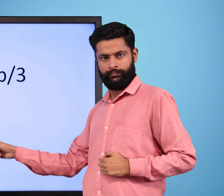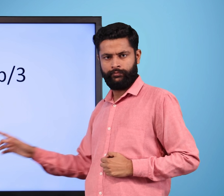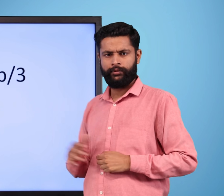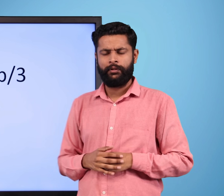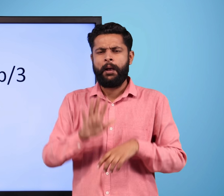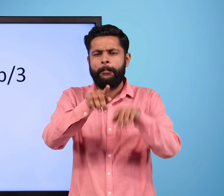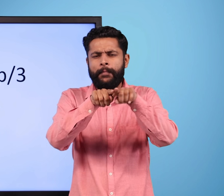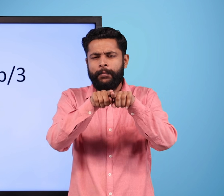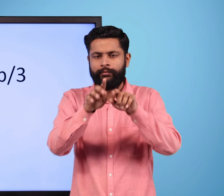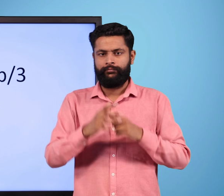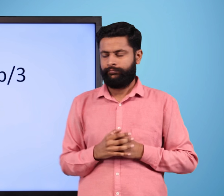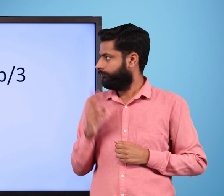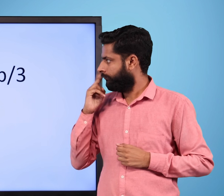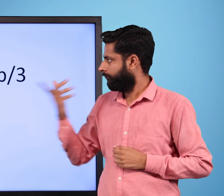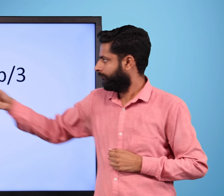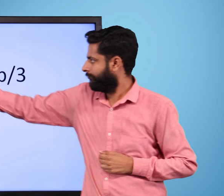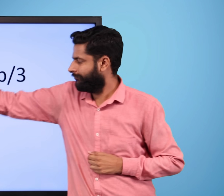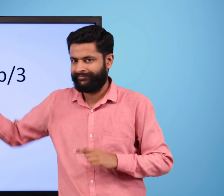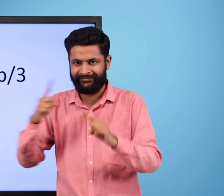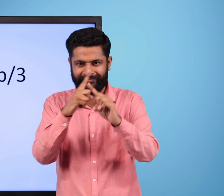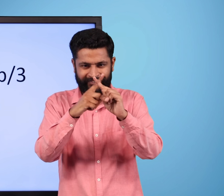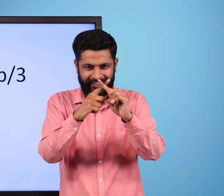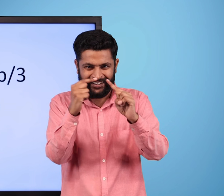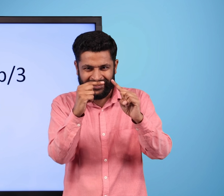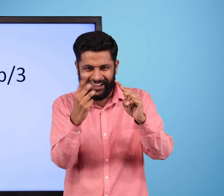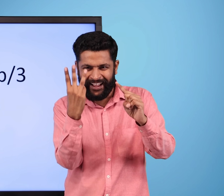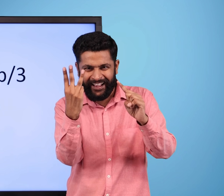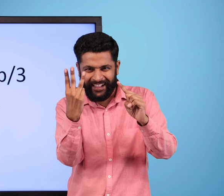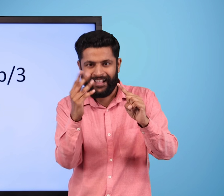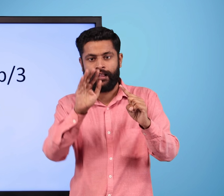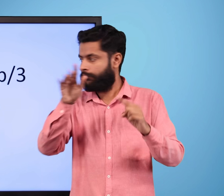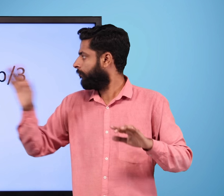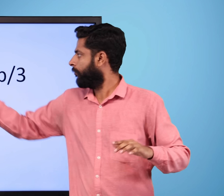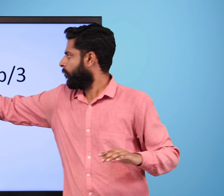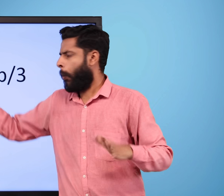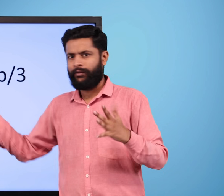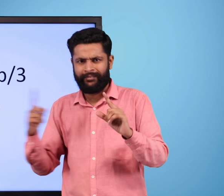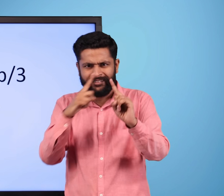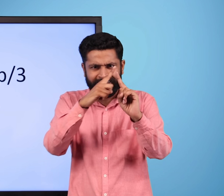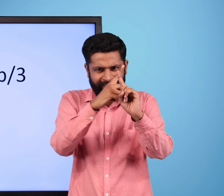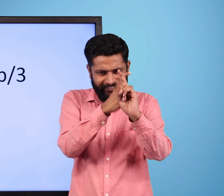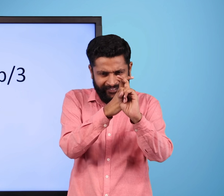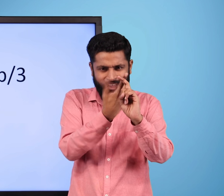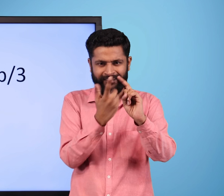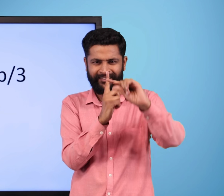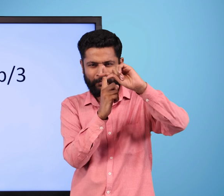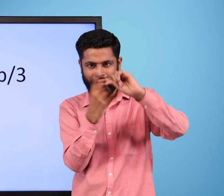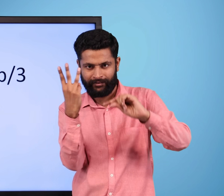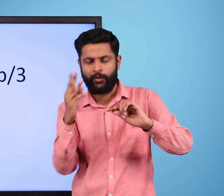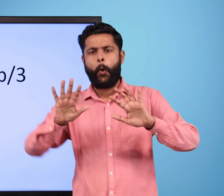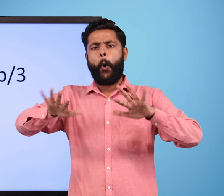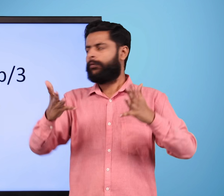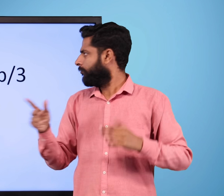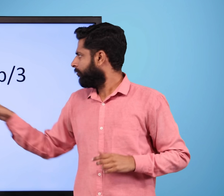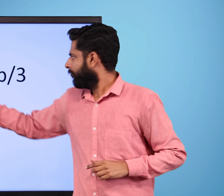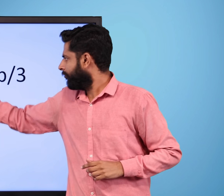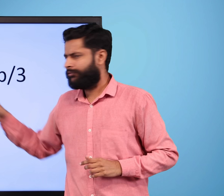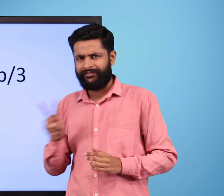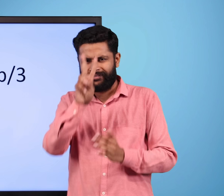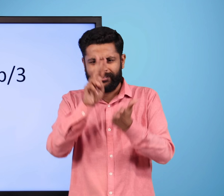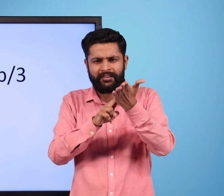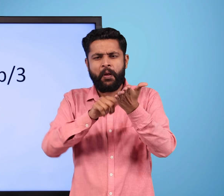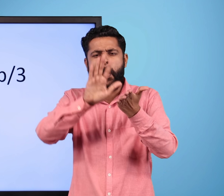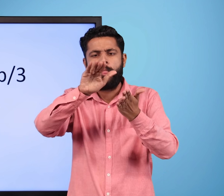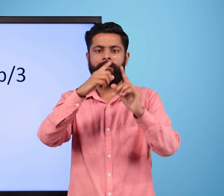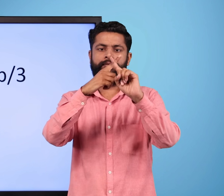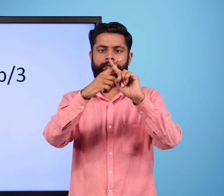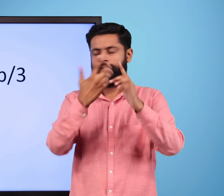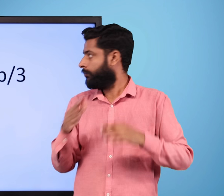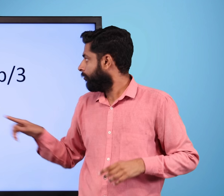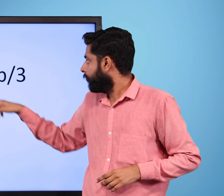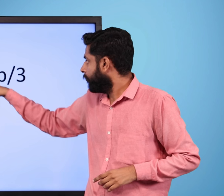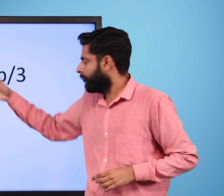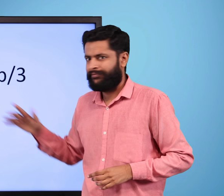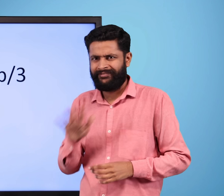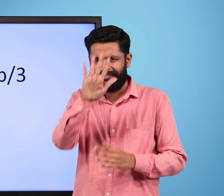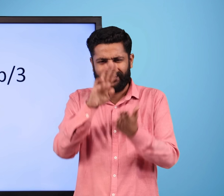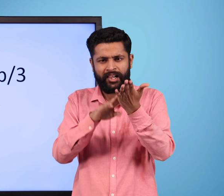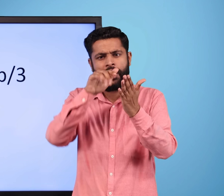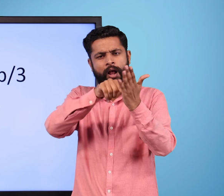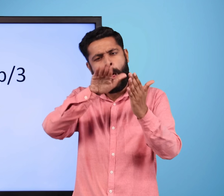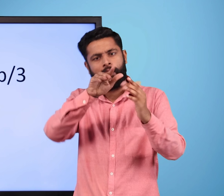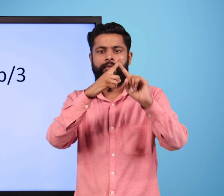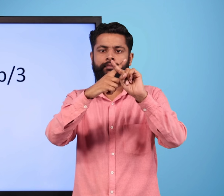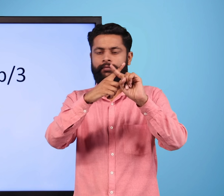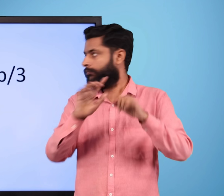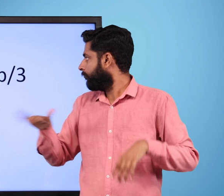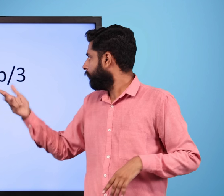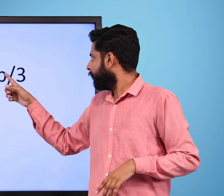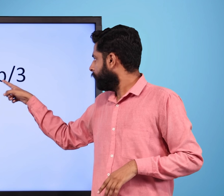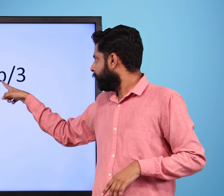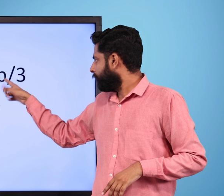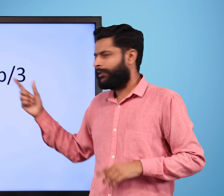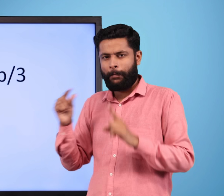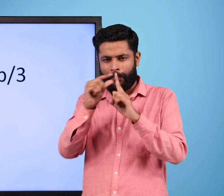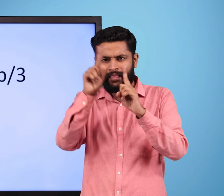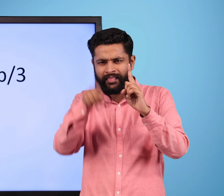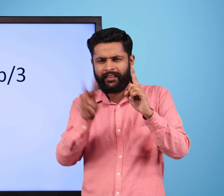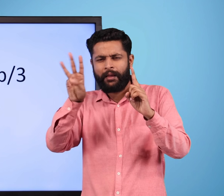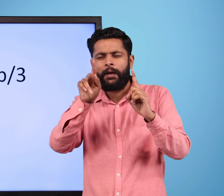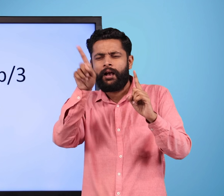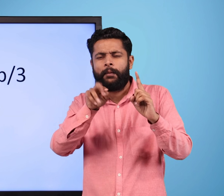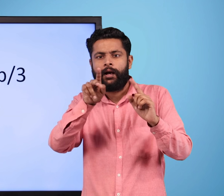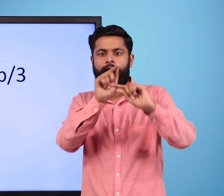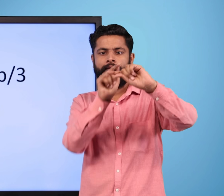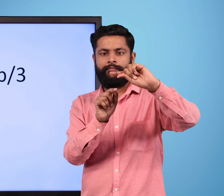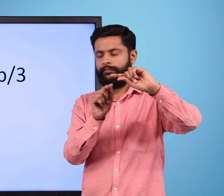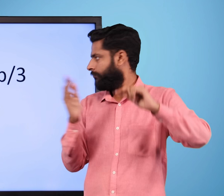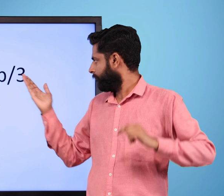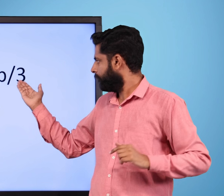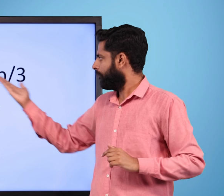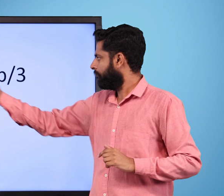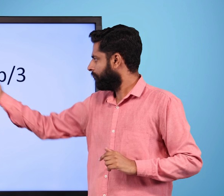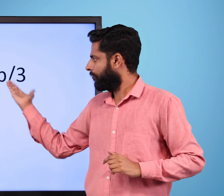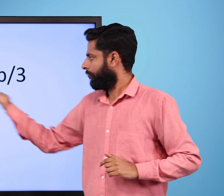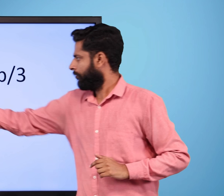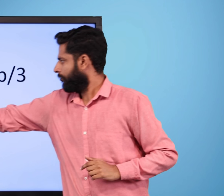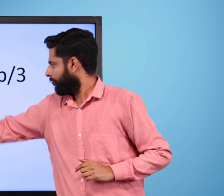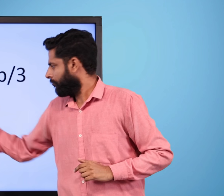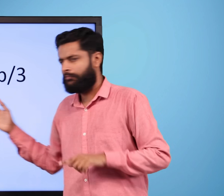For example, we can form expressions with variables like x – 3, x + 3, 2n, 5m, p / 3, 2y + 3, 3l – 5, etc.